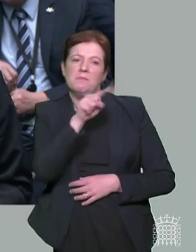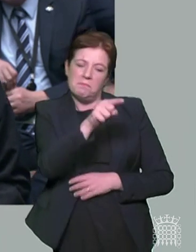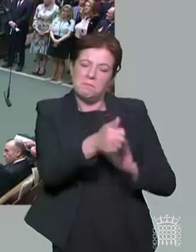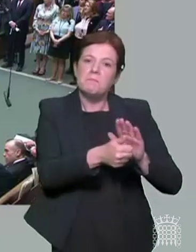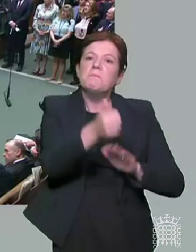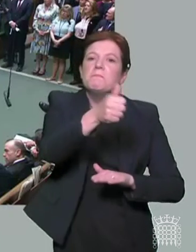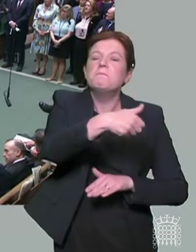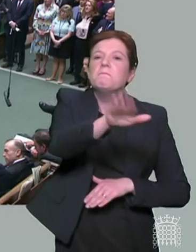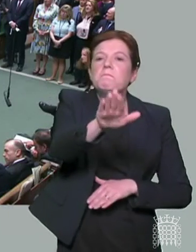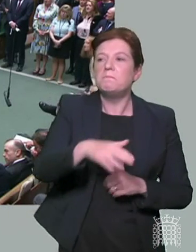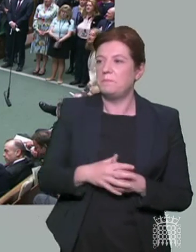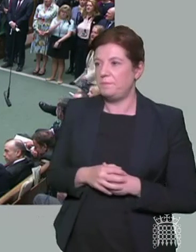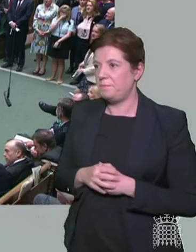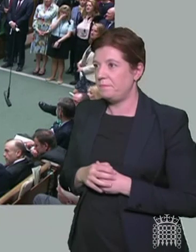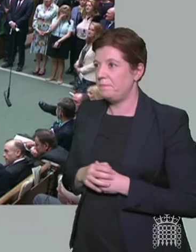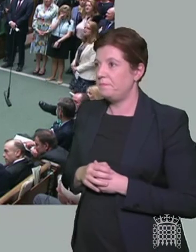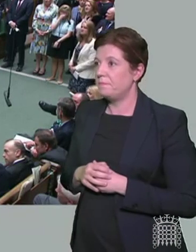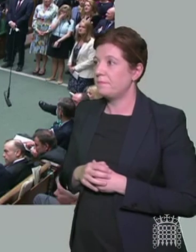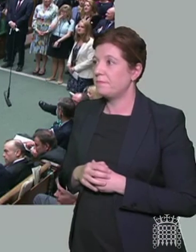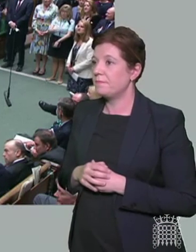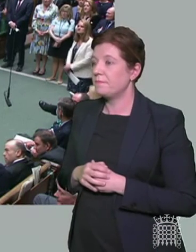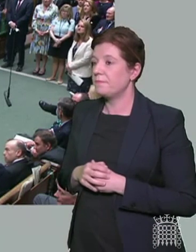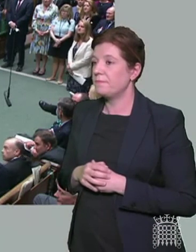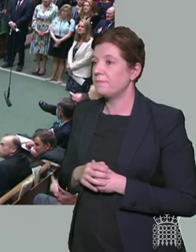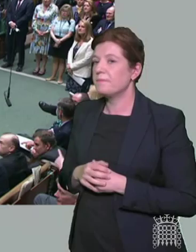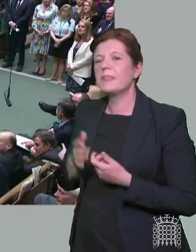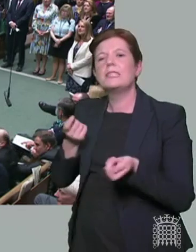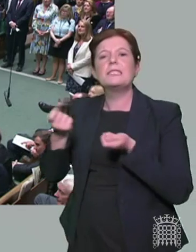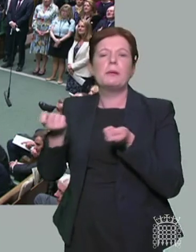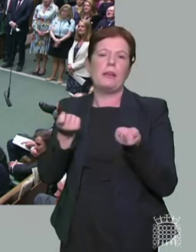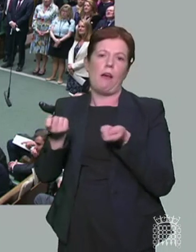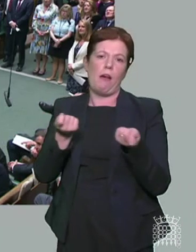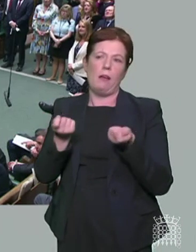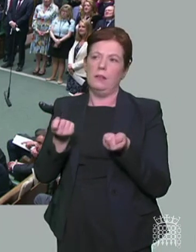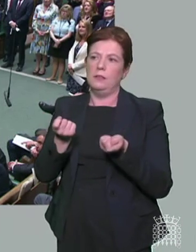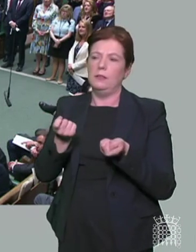When are the Scottish people going to hear—